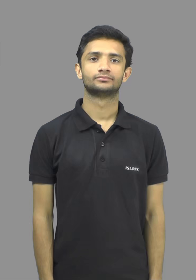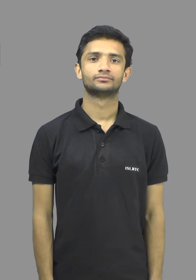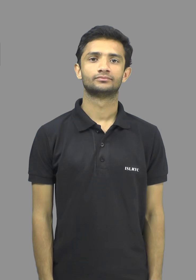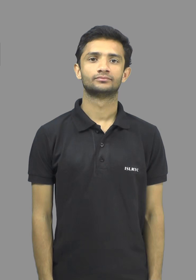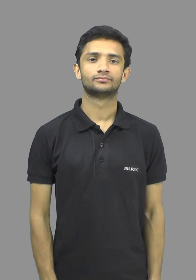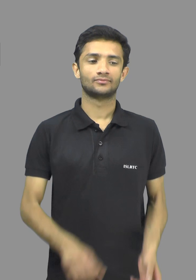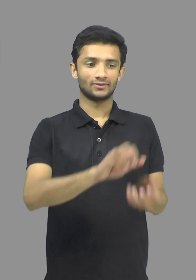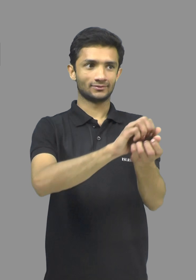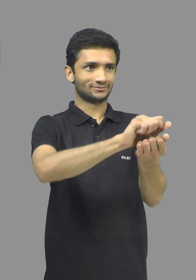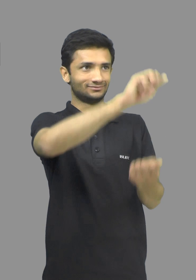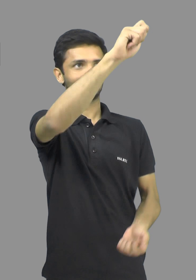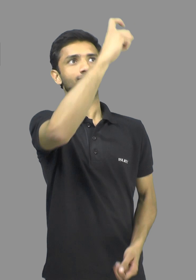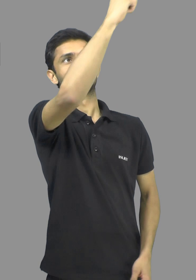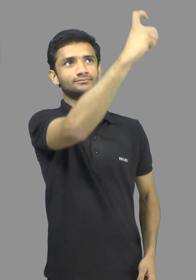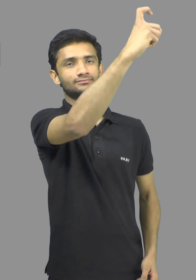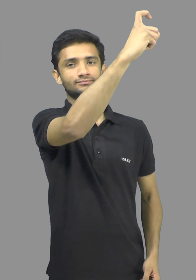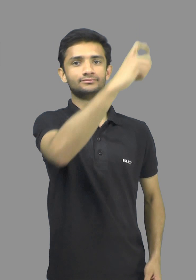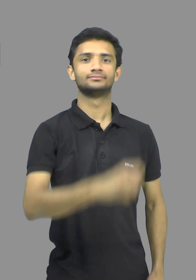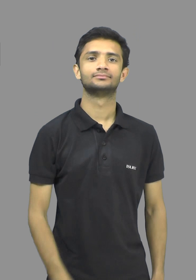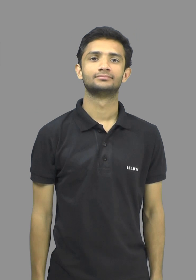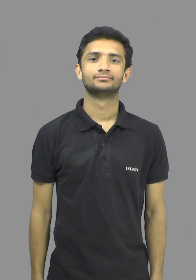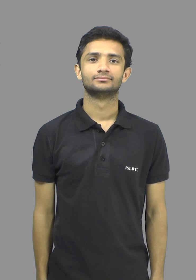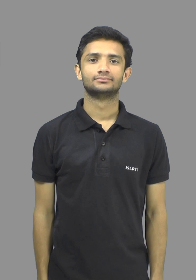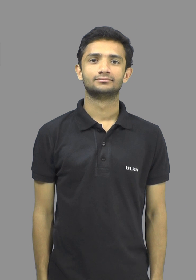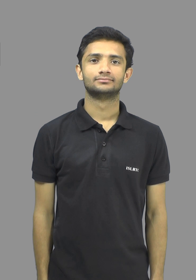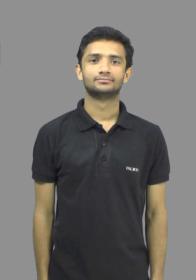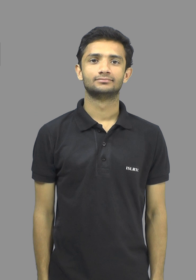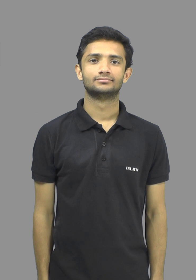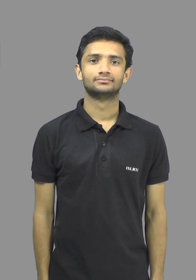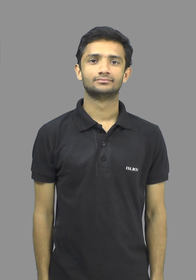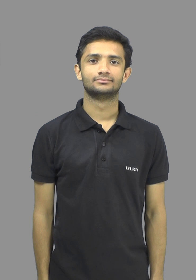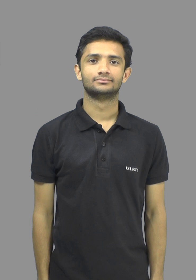Chart